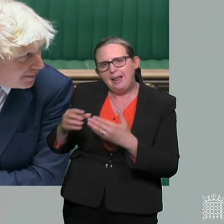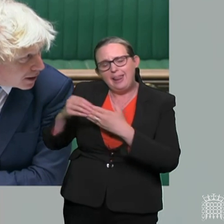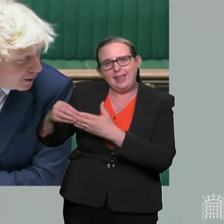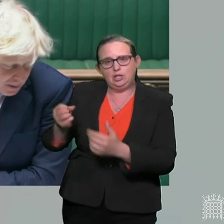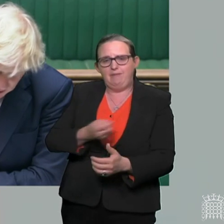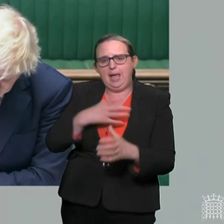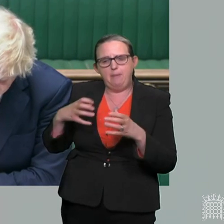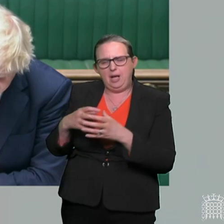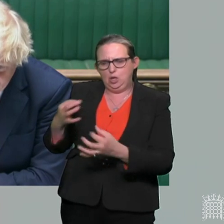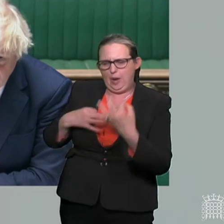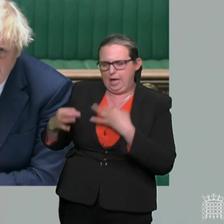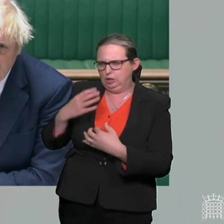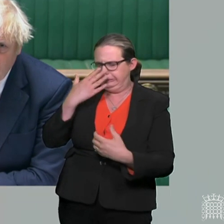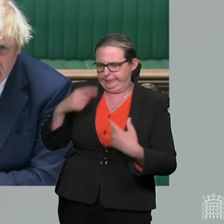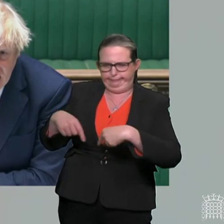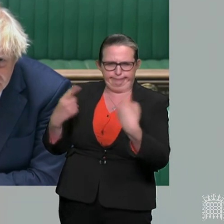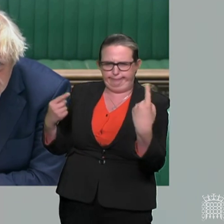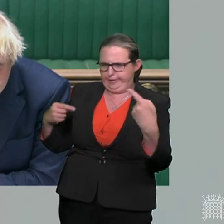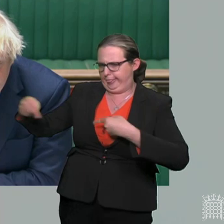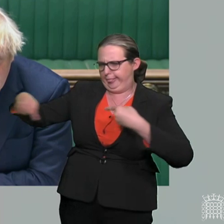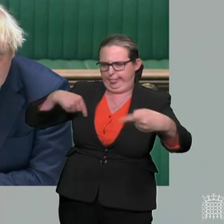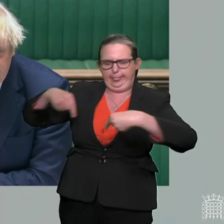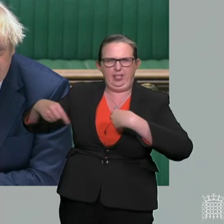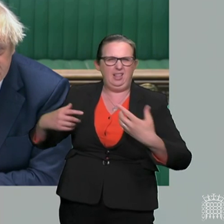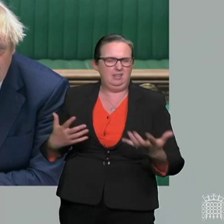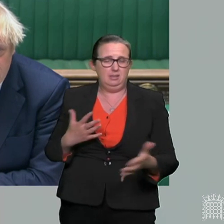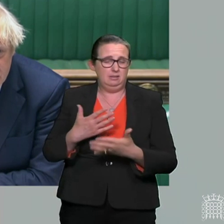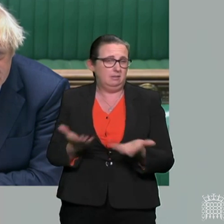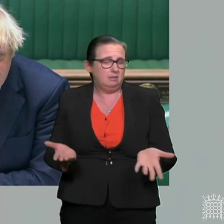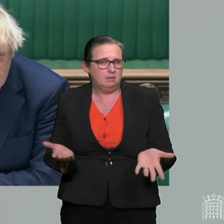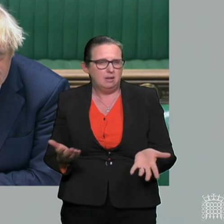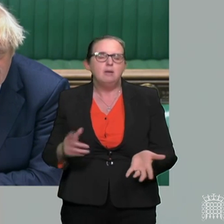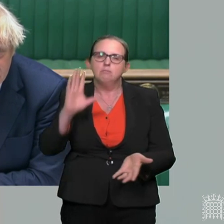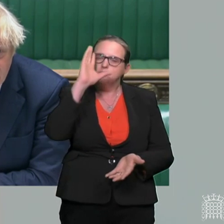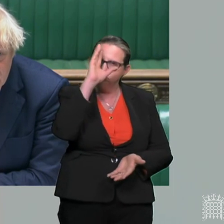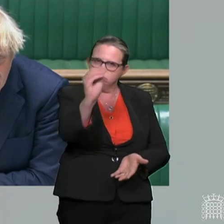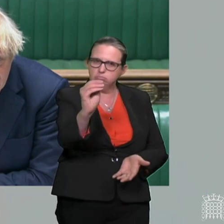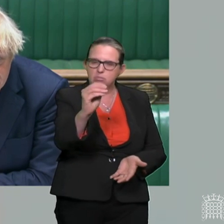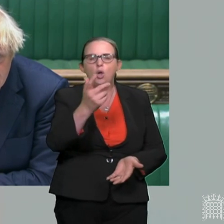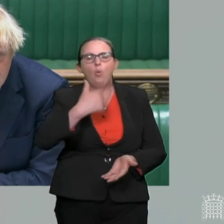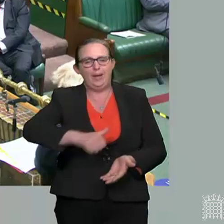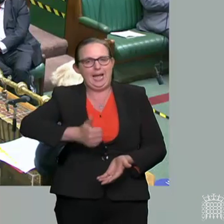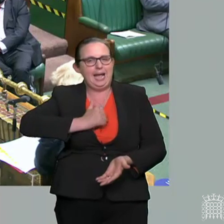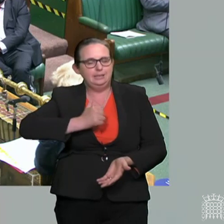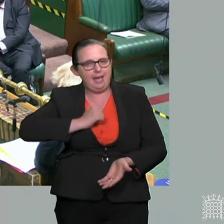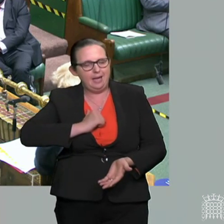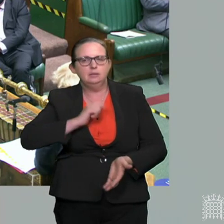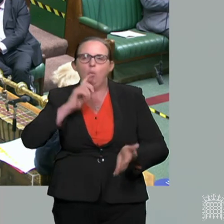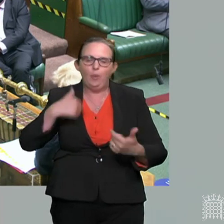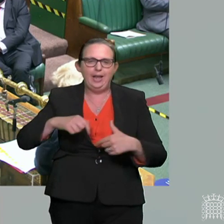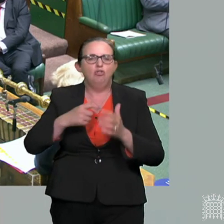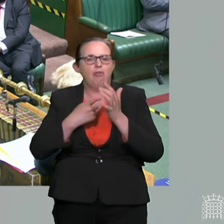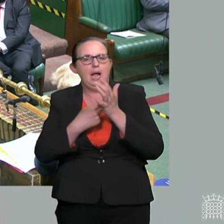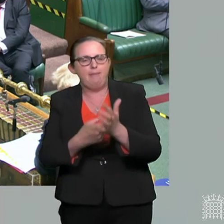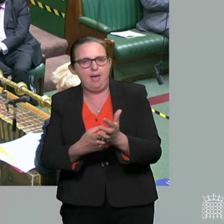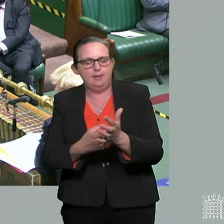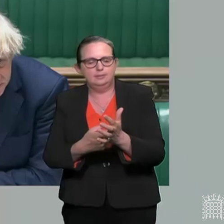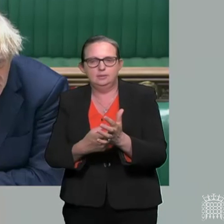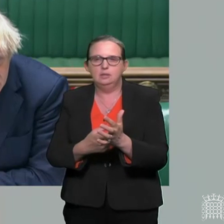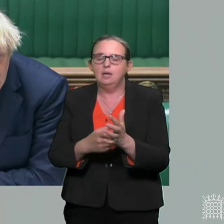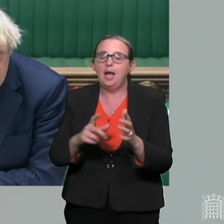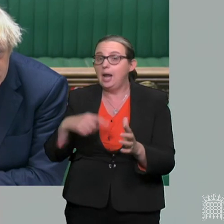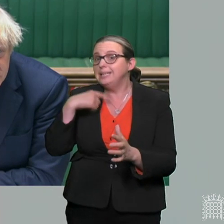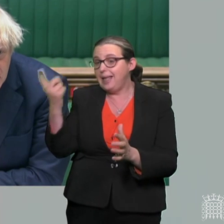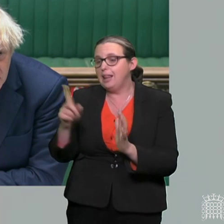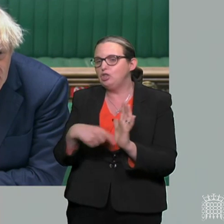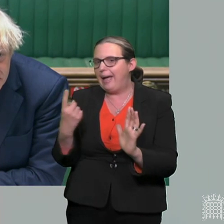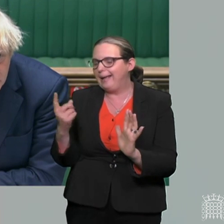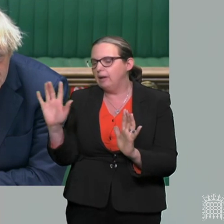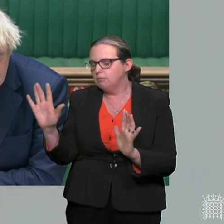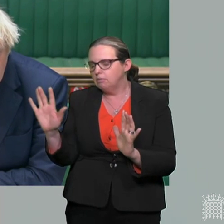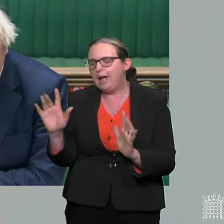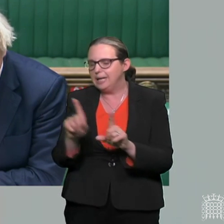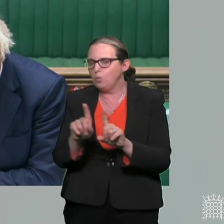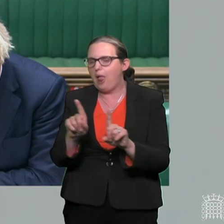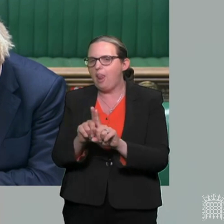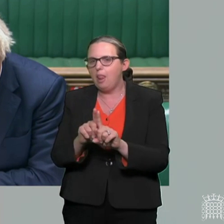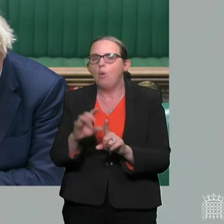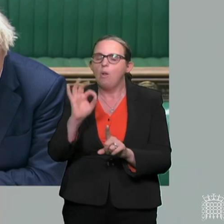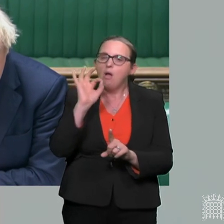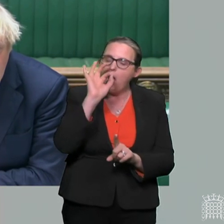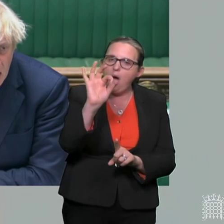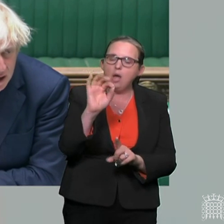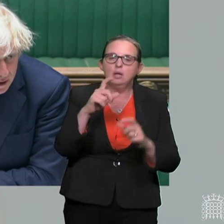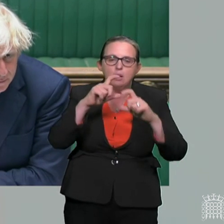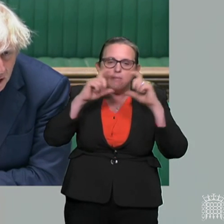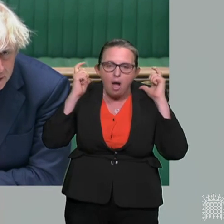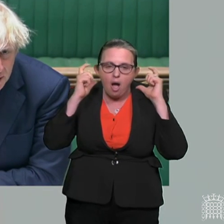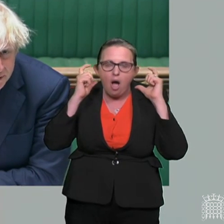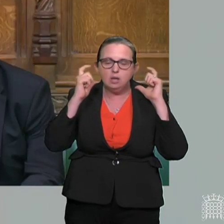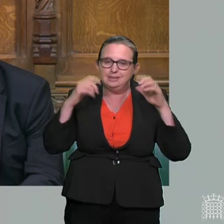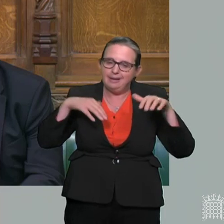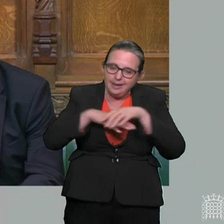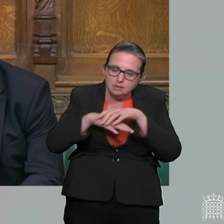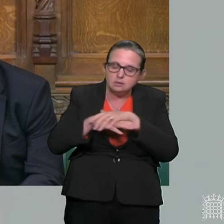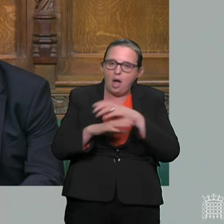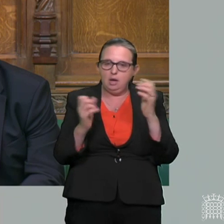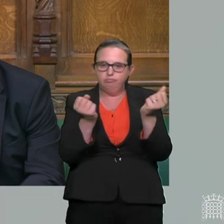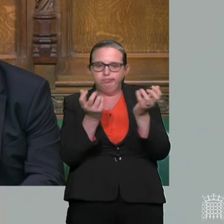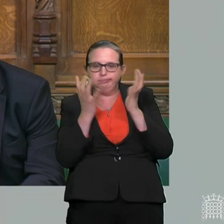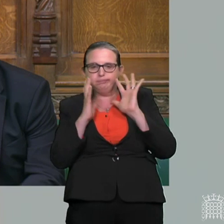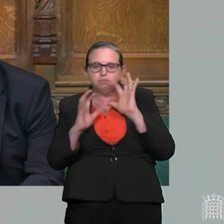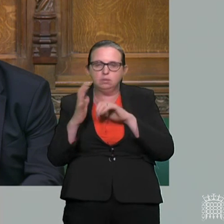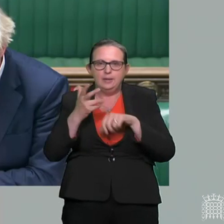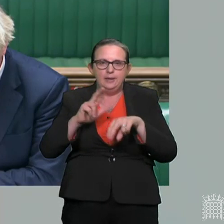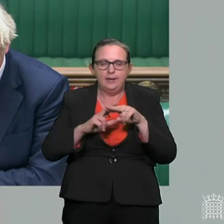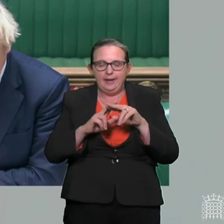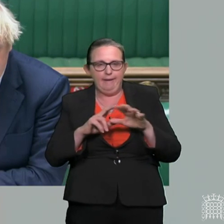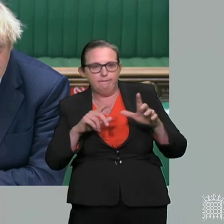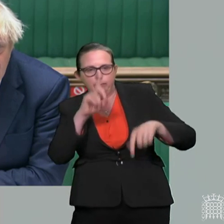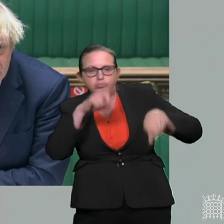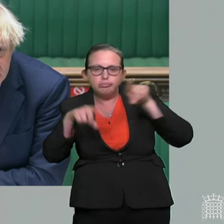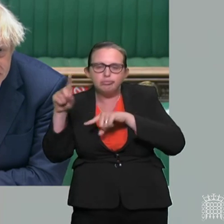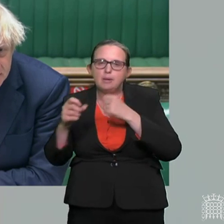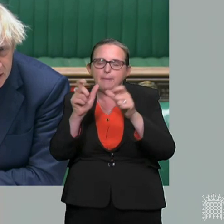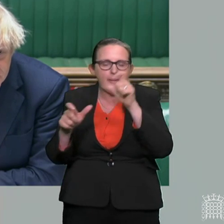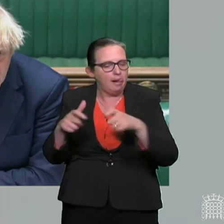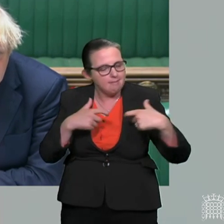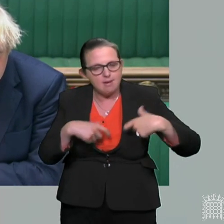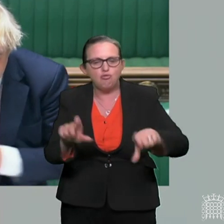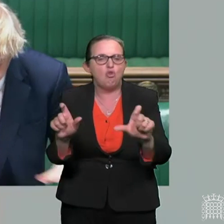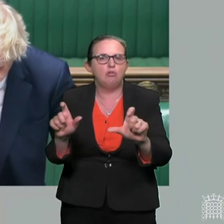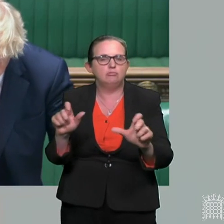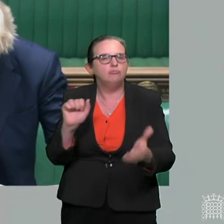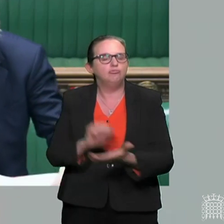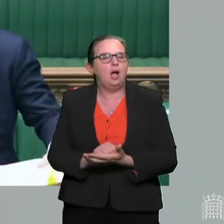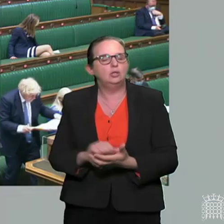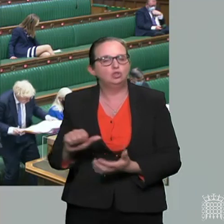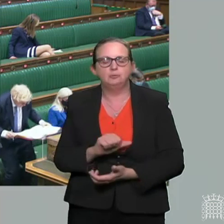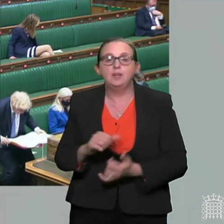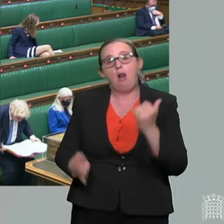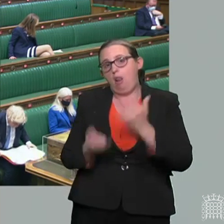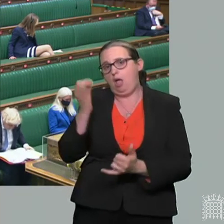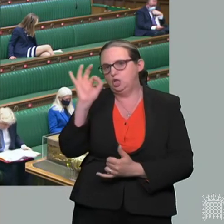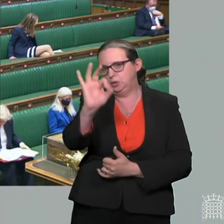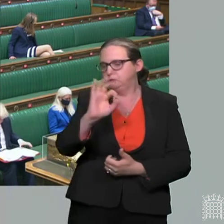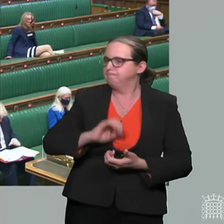They do not have a clue. But what I can say to the honourable Gentleman, and to Jacqui, is that we expect and recommend everybody to wear a face covering in a confined space where they are meeting people they do not normally meet, and that is quite right.